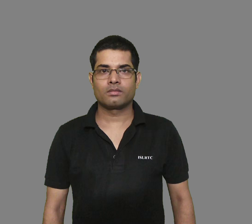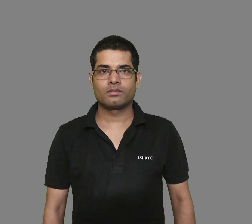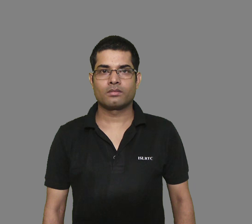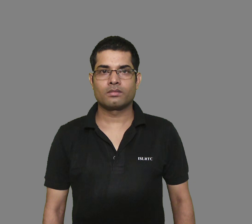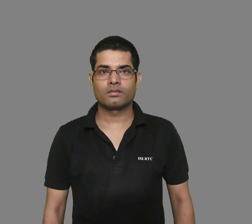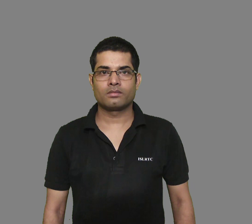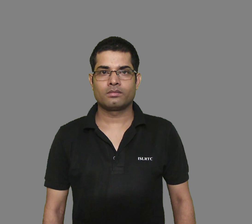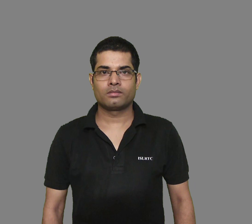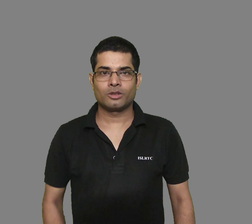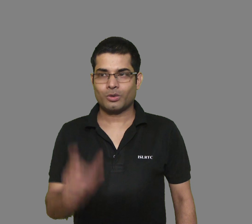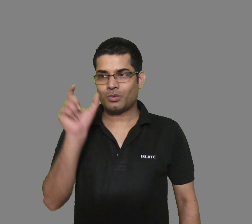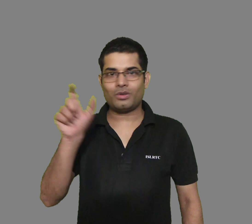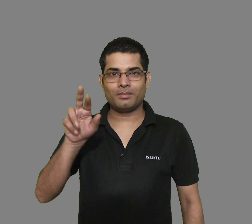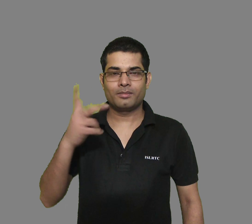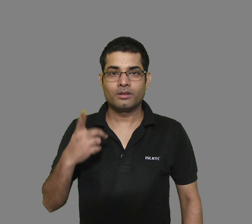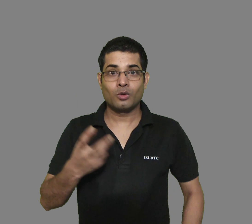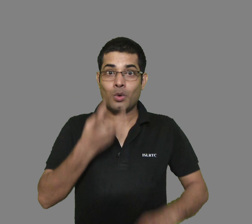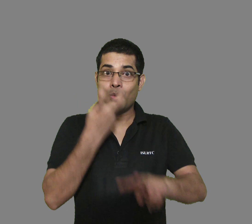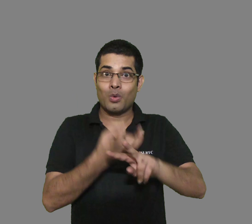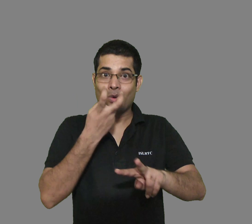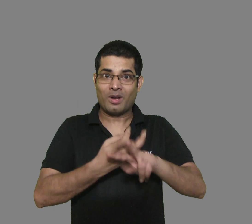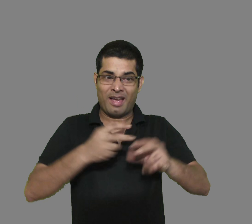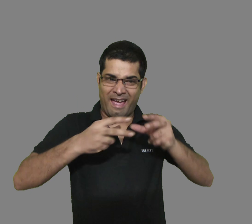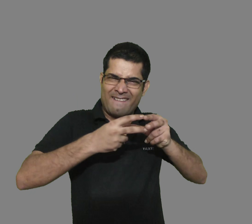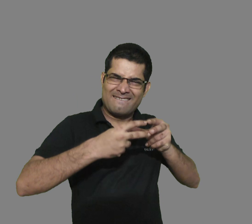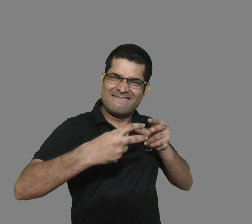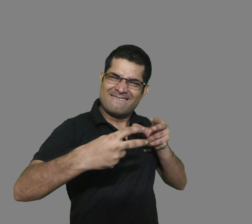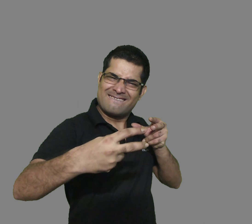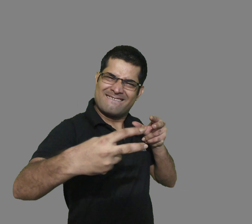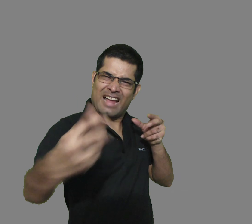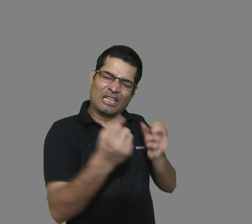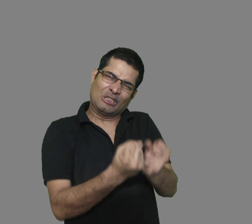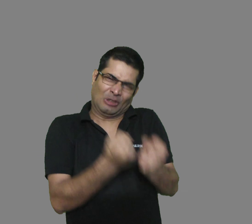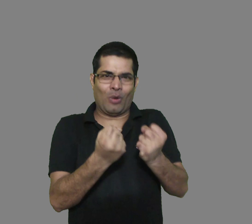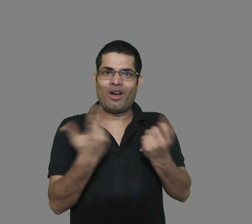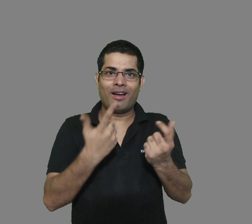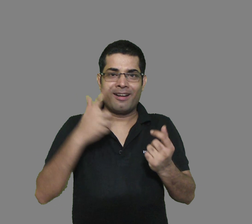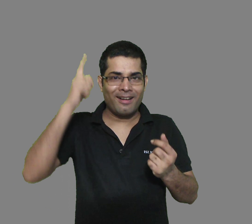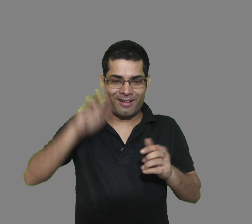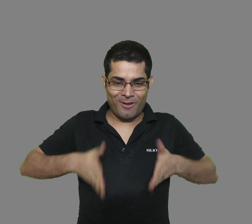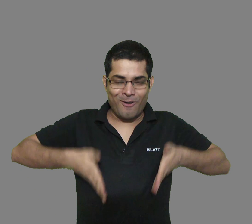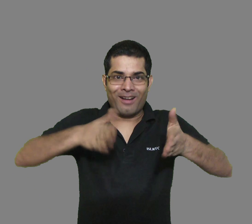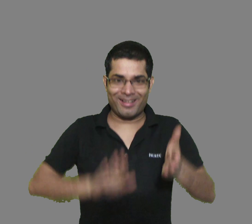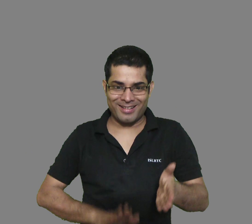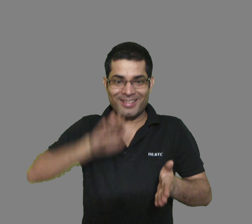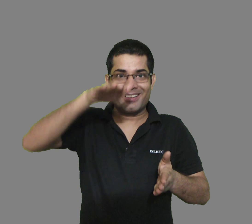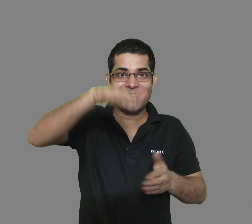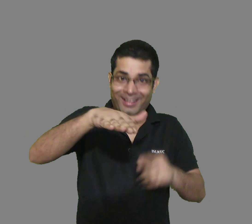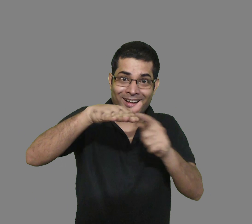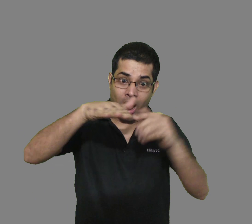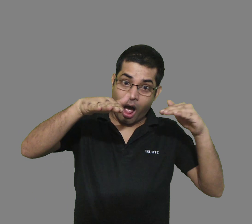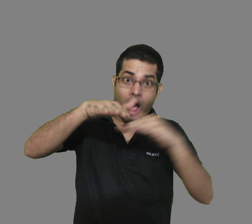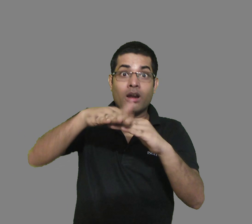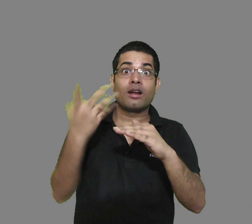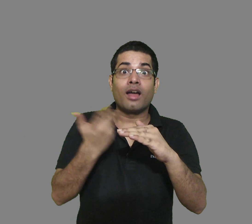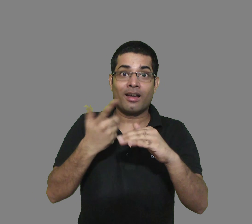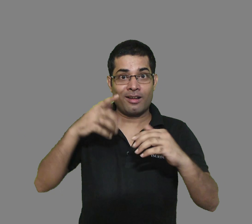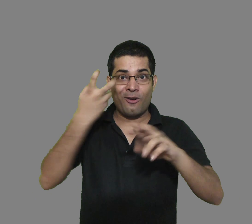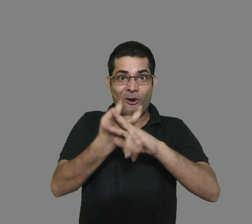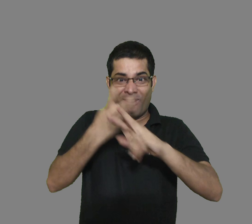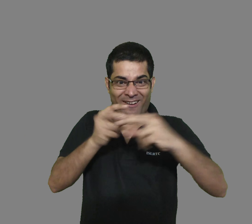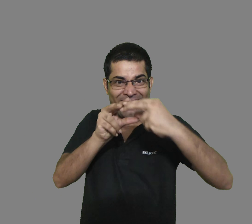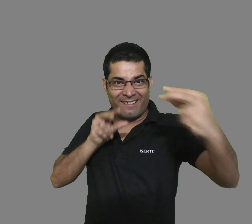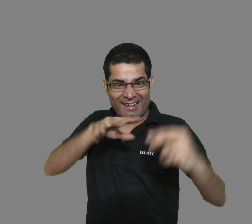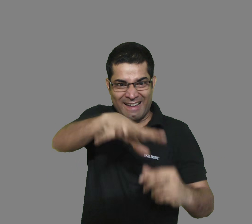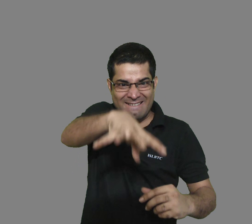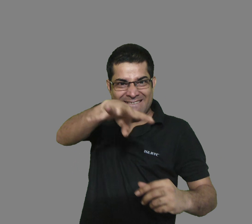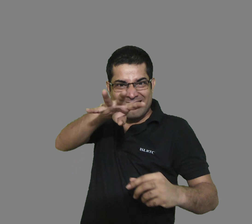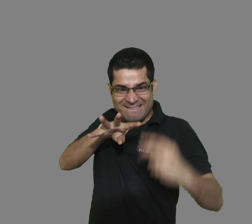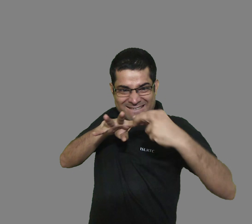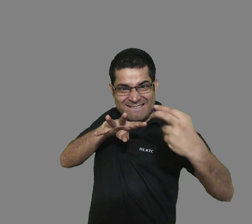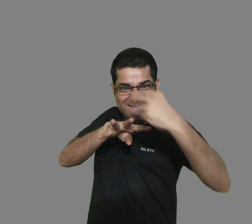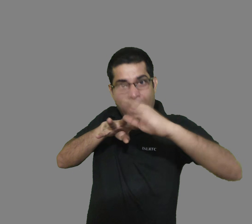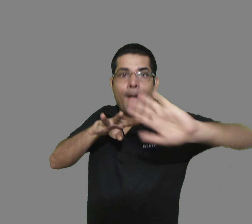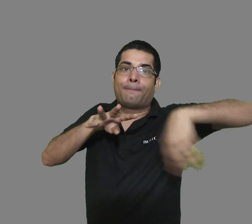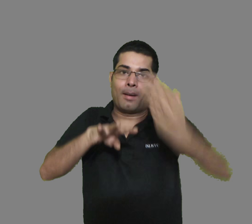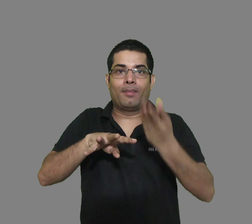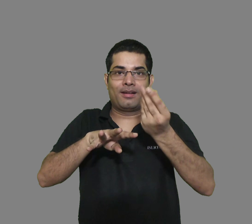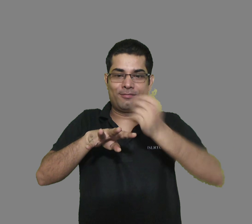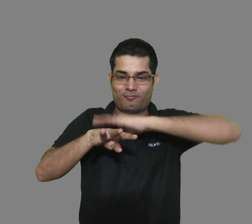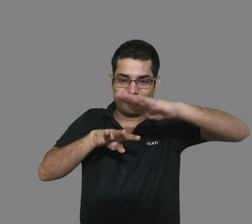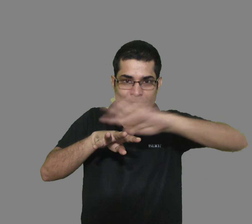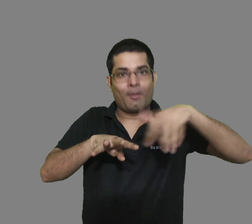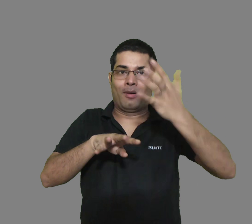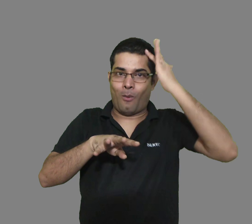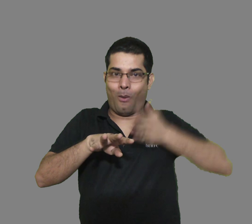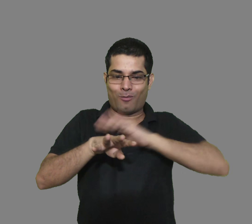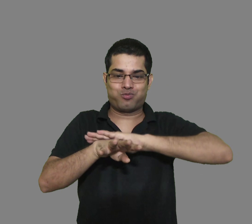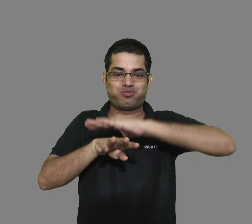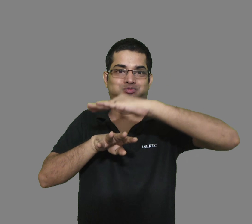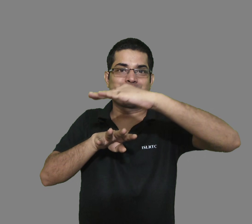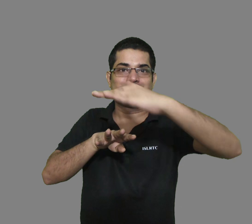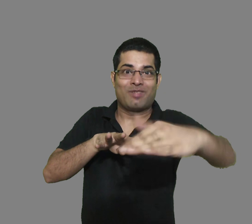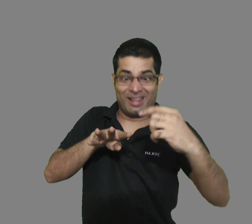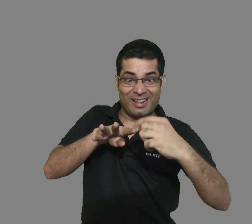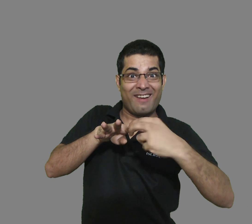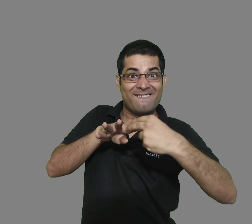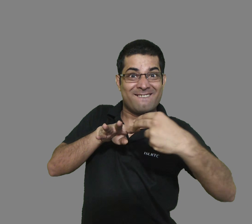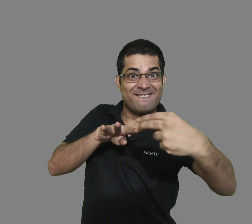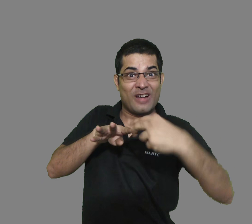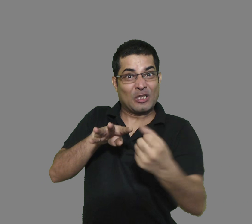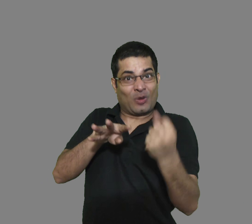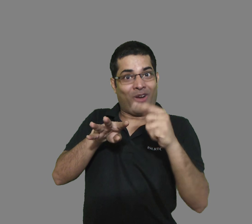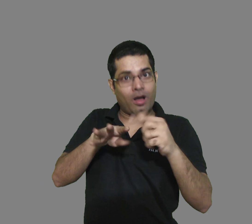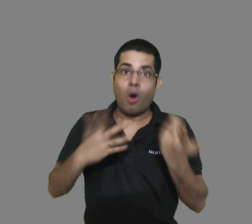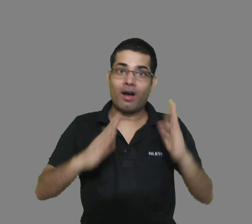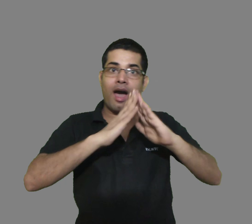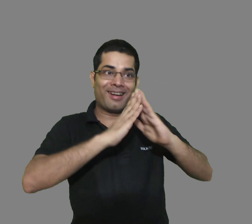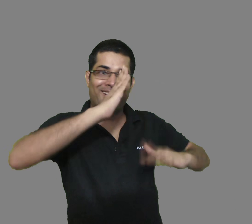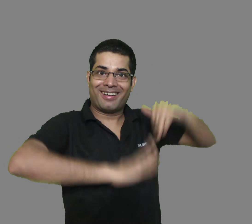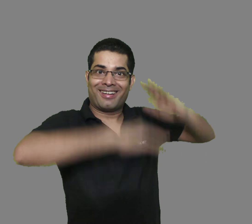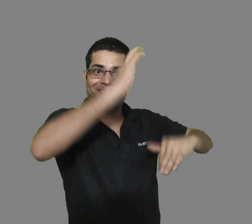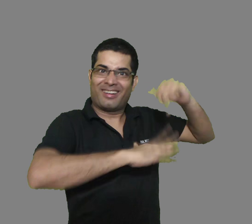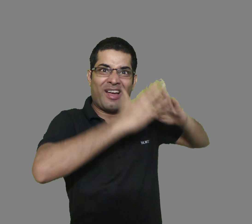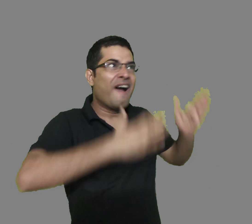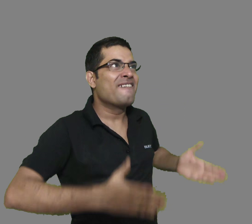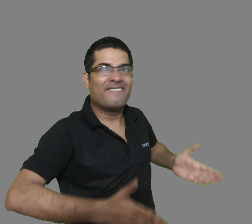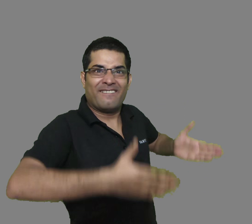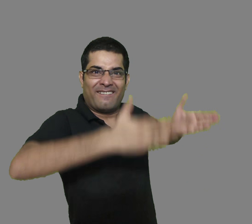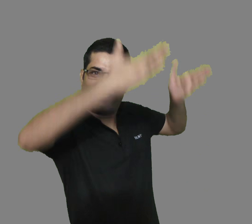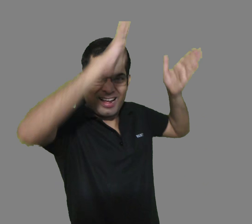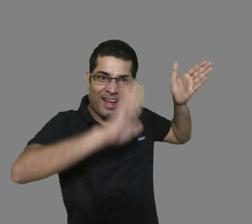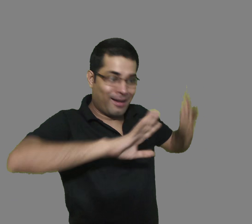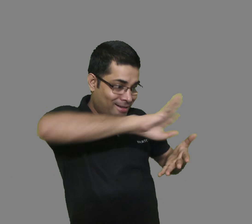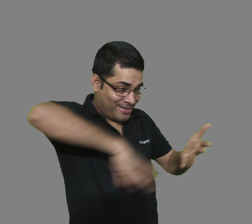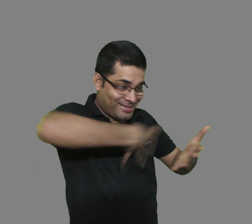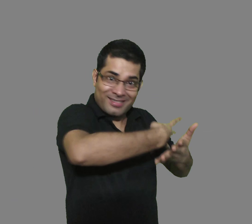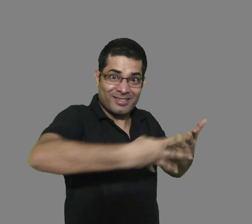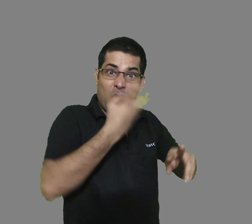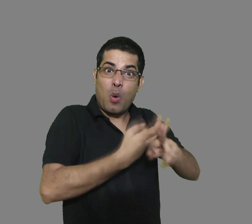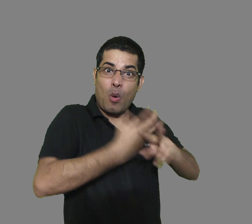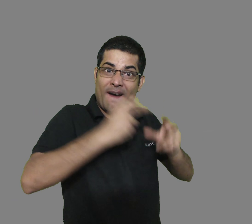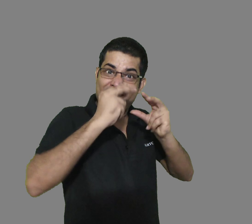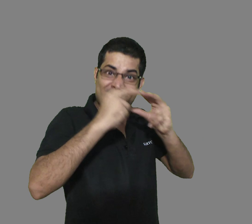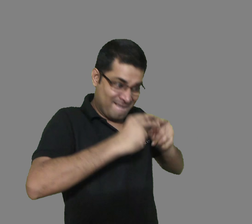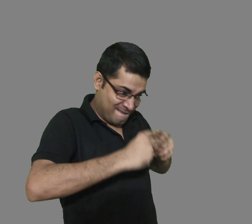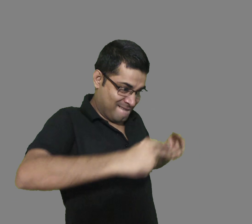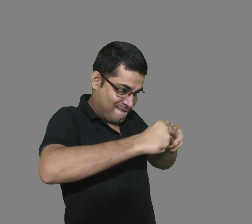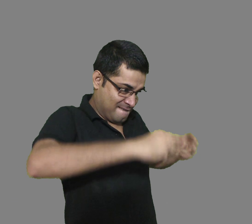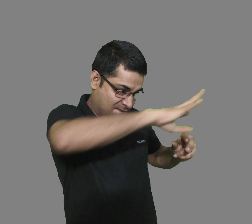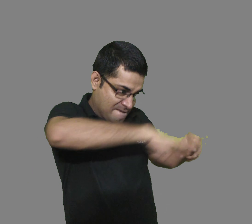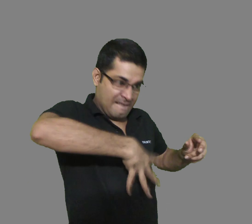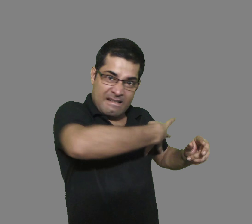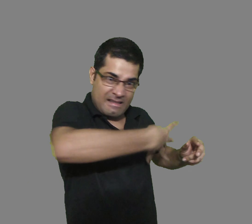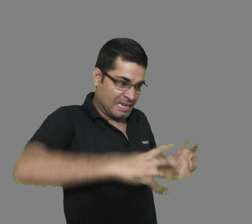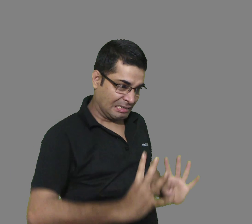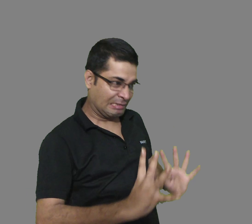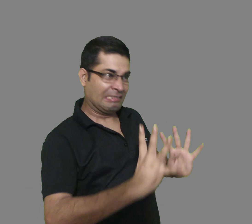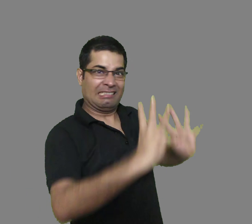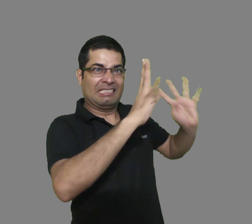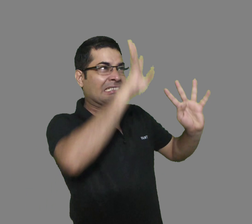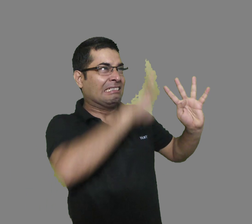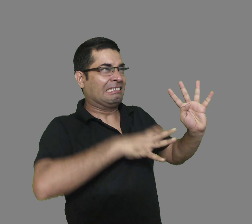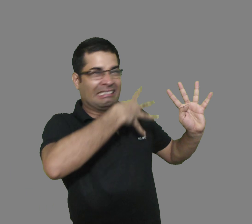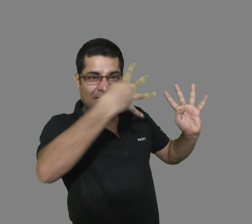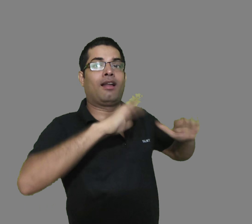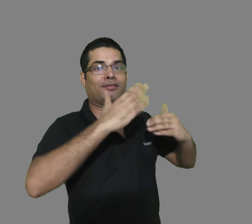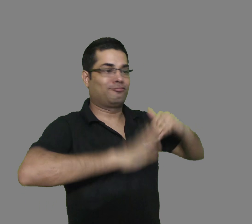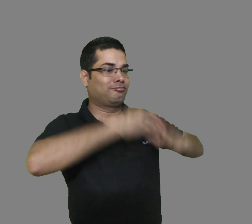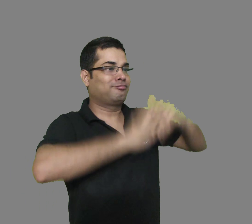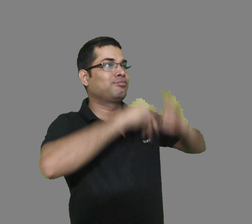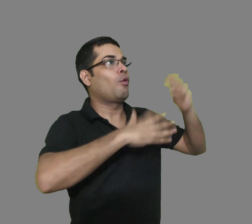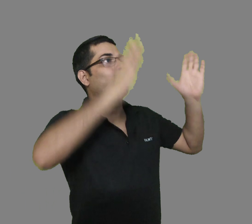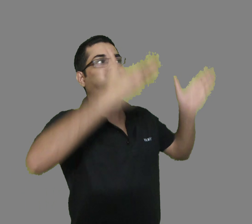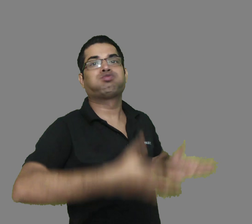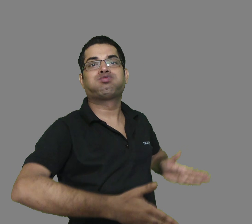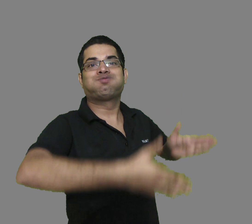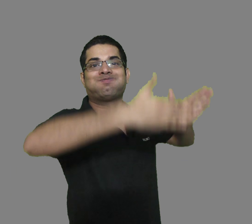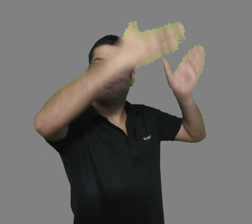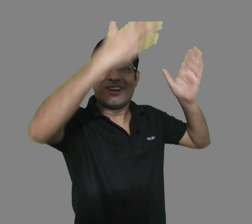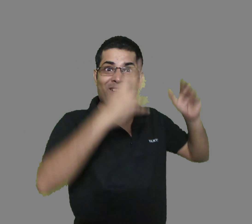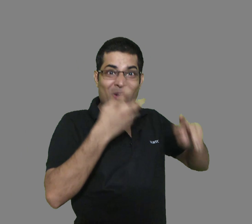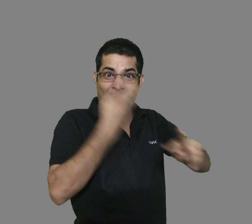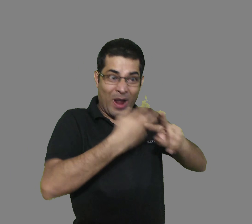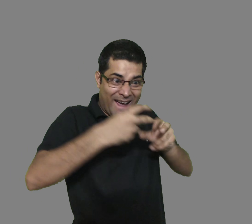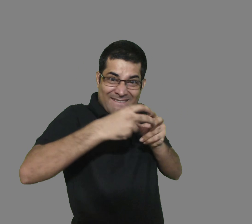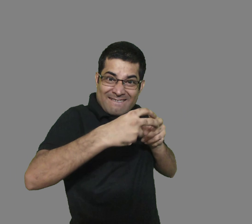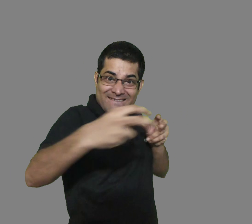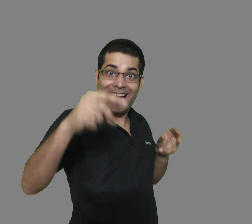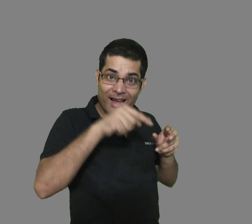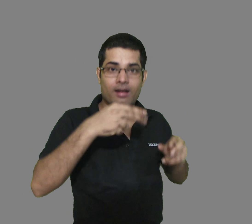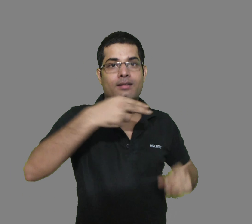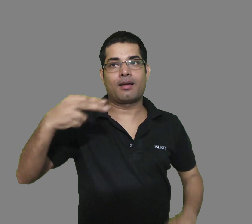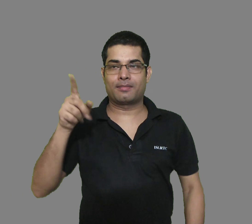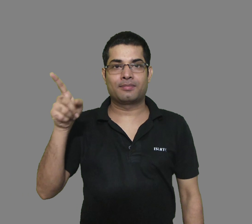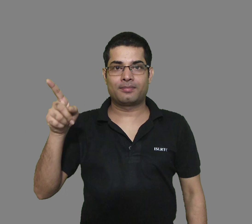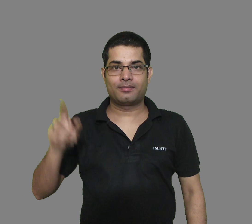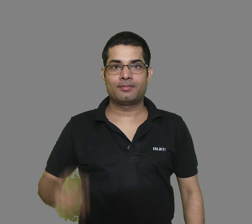High Tensile Steel